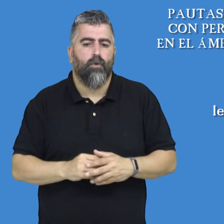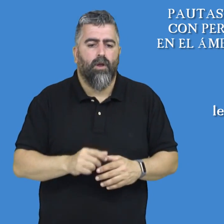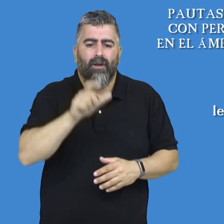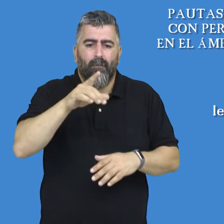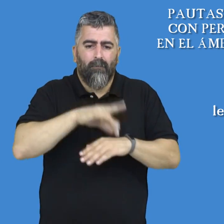persona